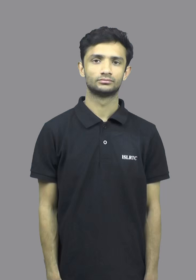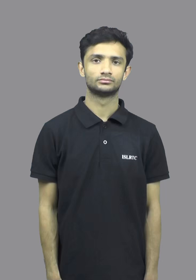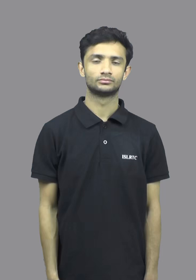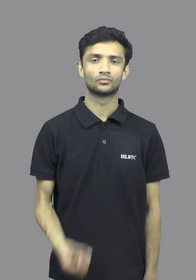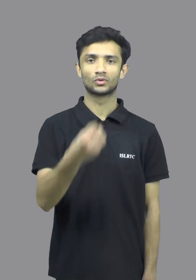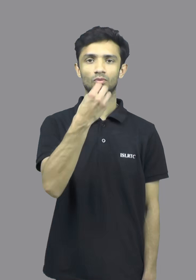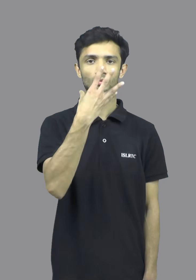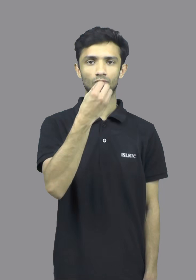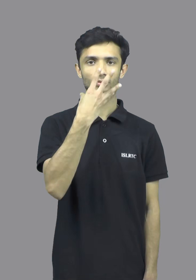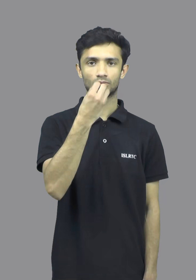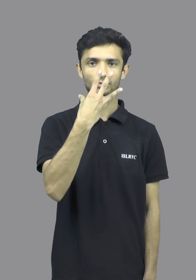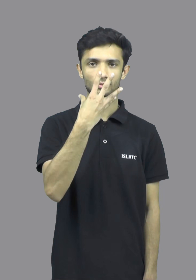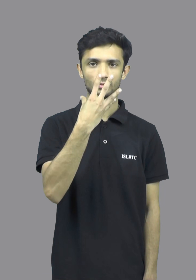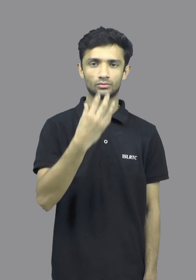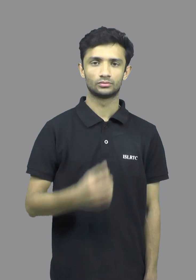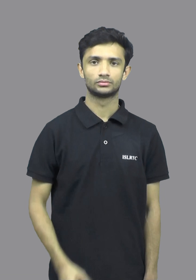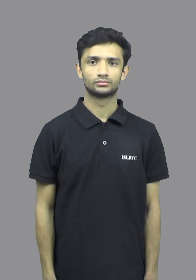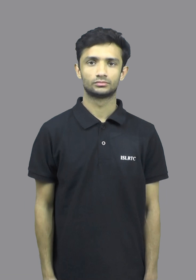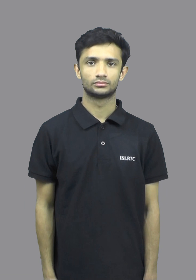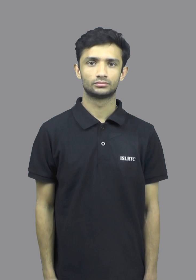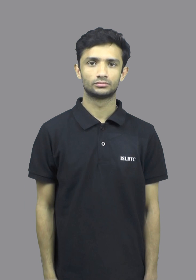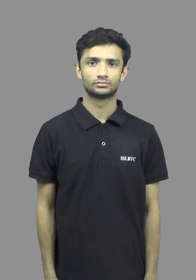Hong Kong